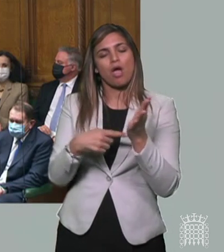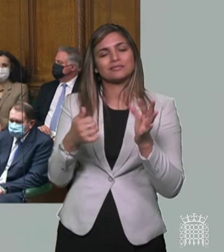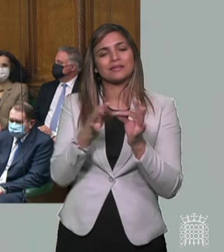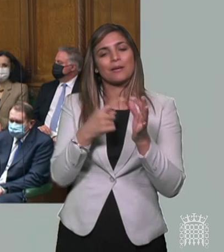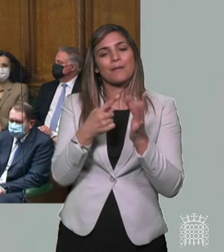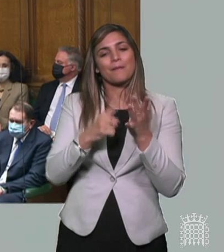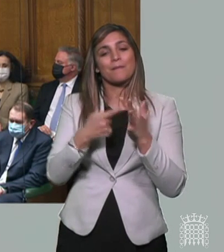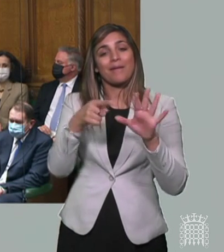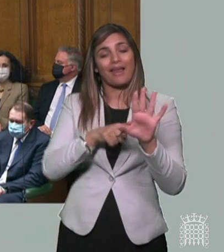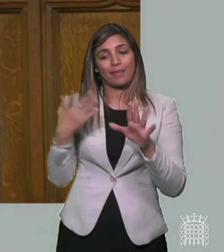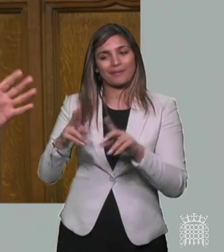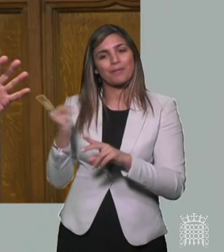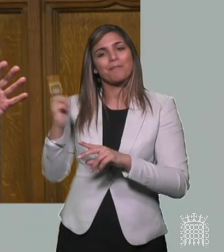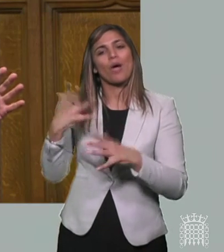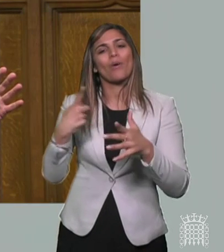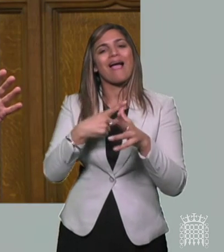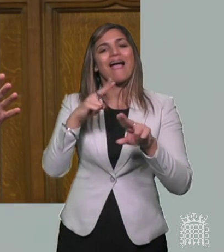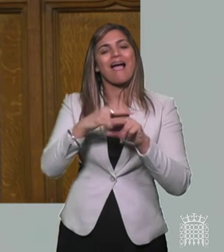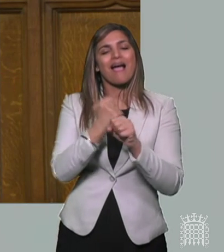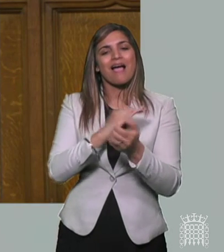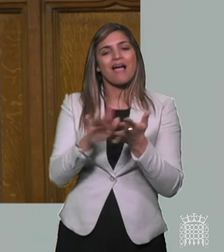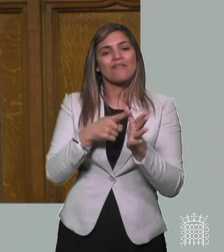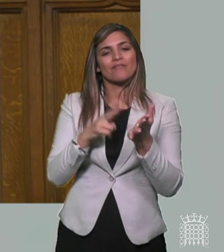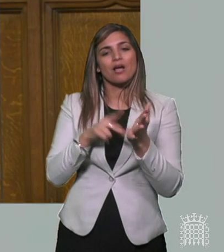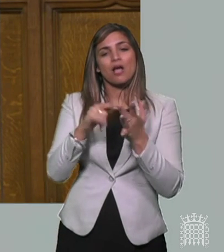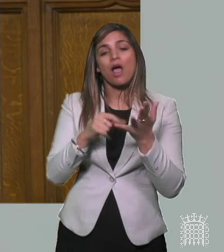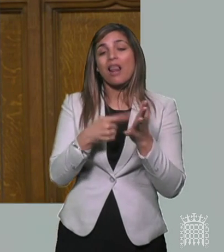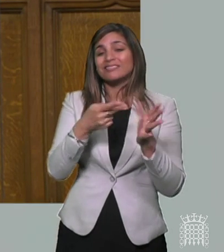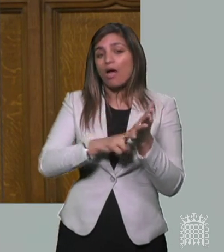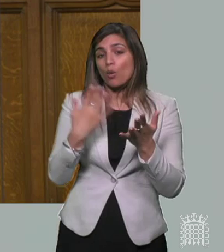He disappeared in December, around Christmas time.